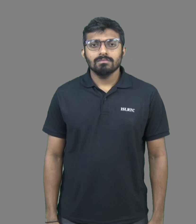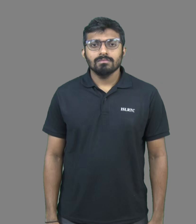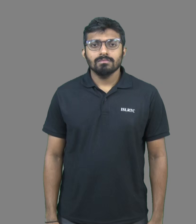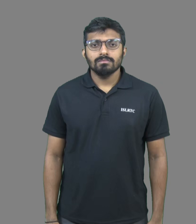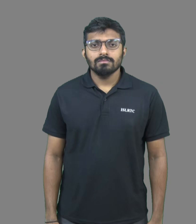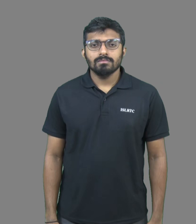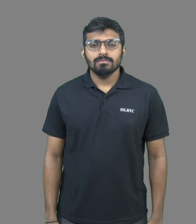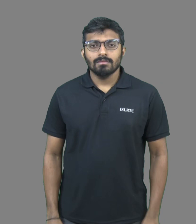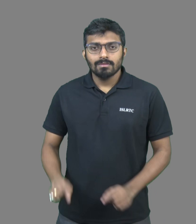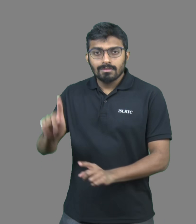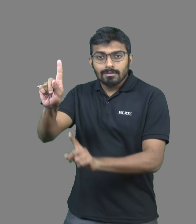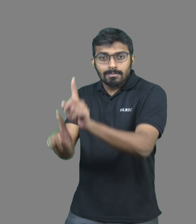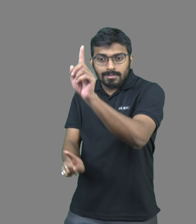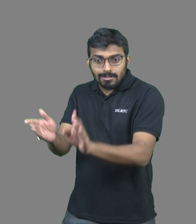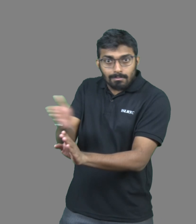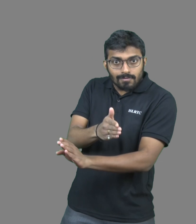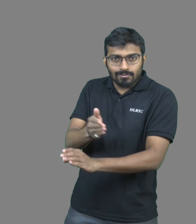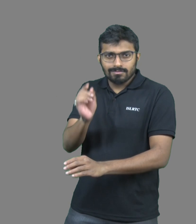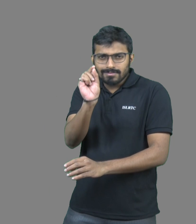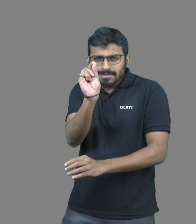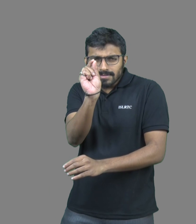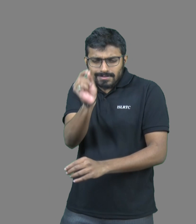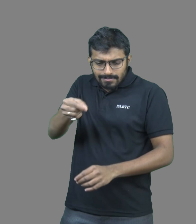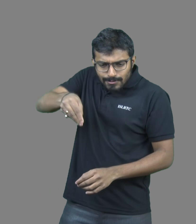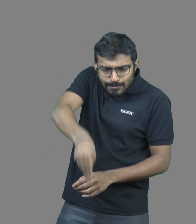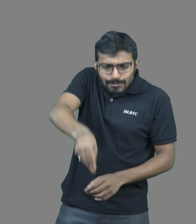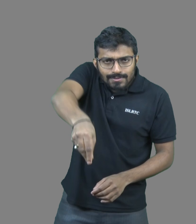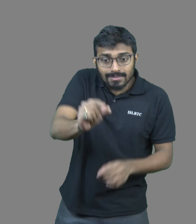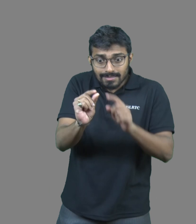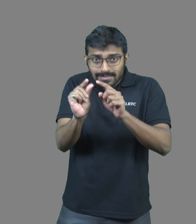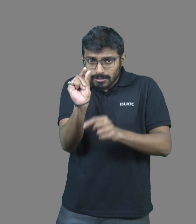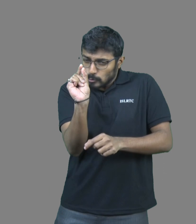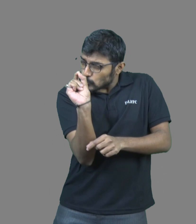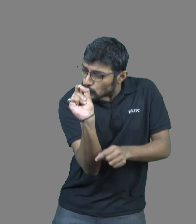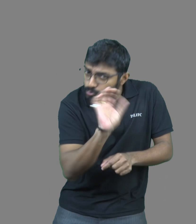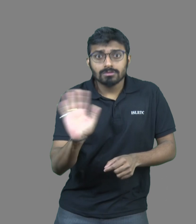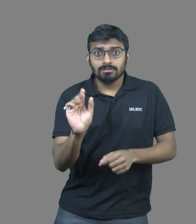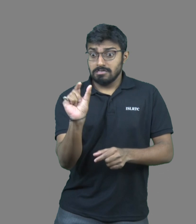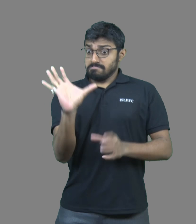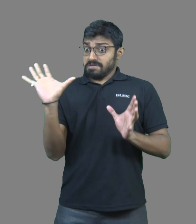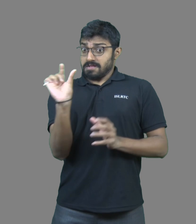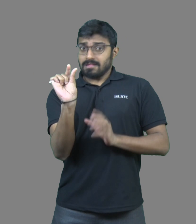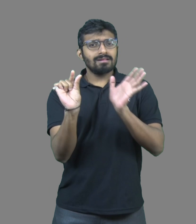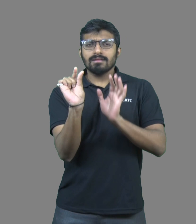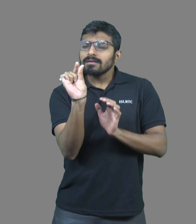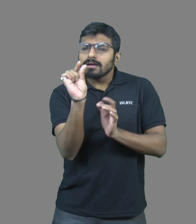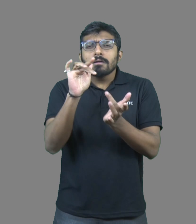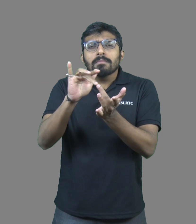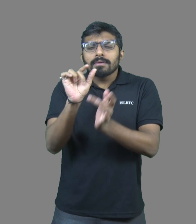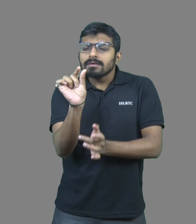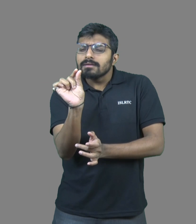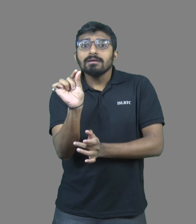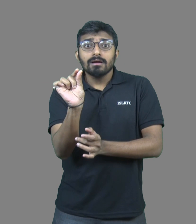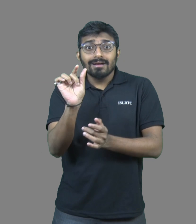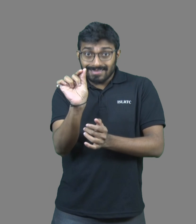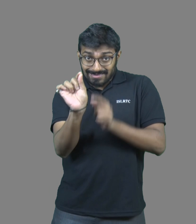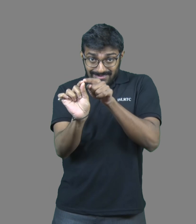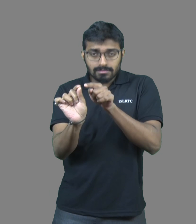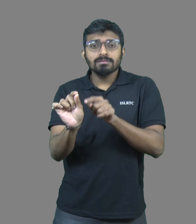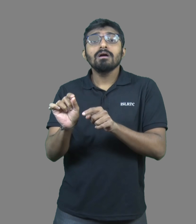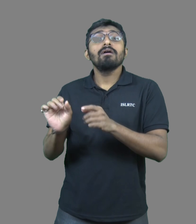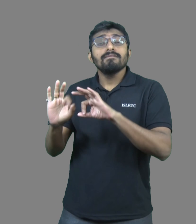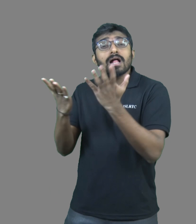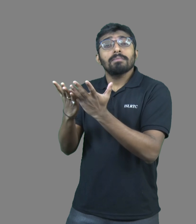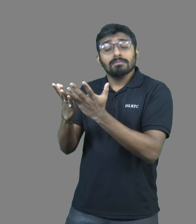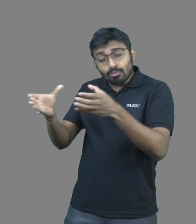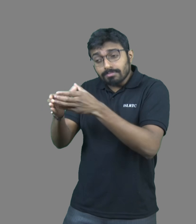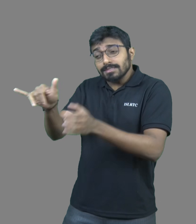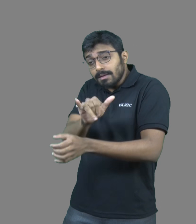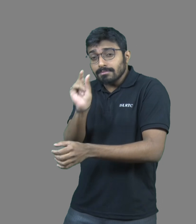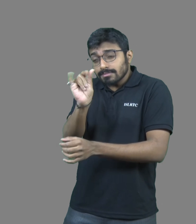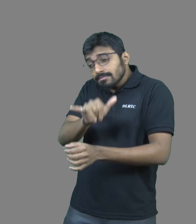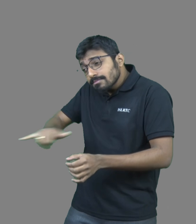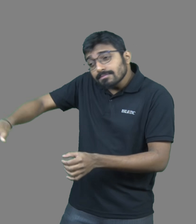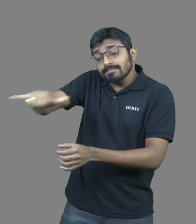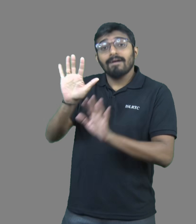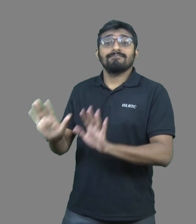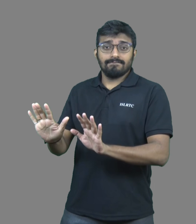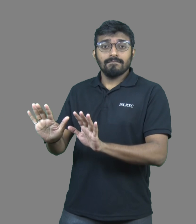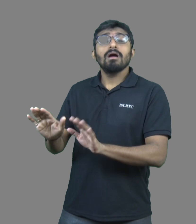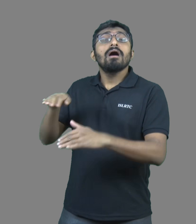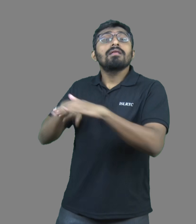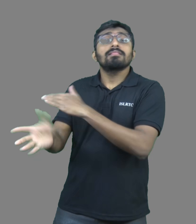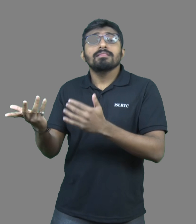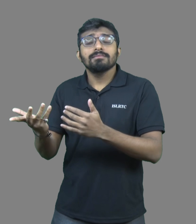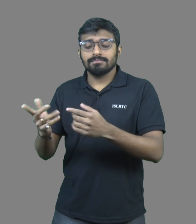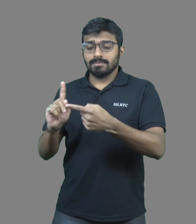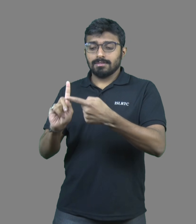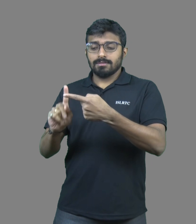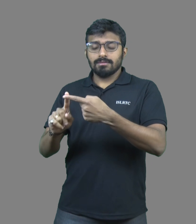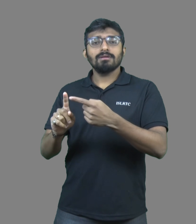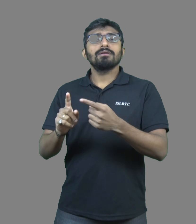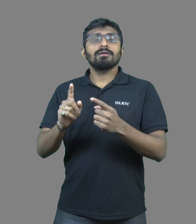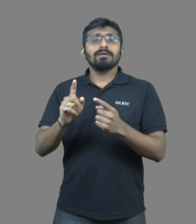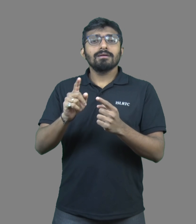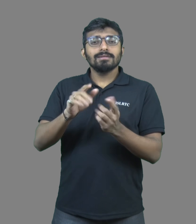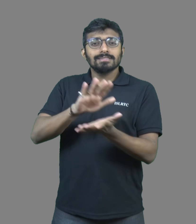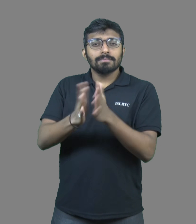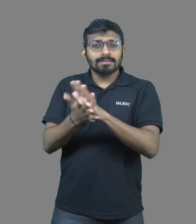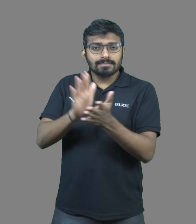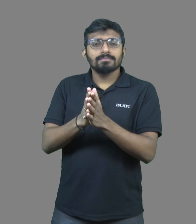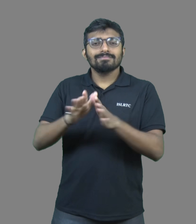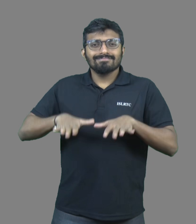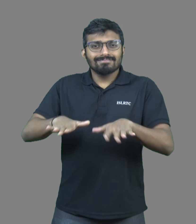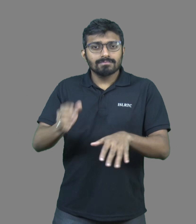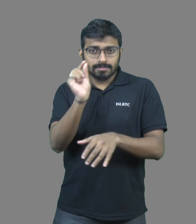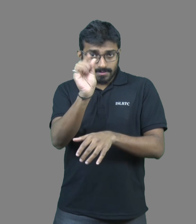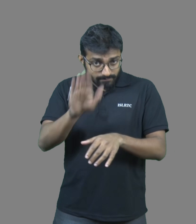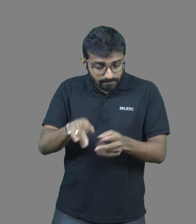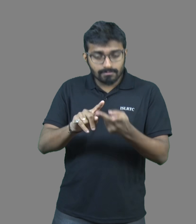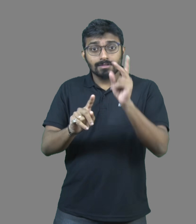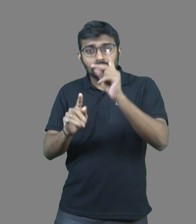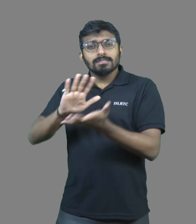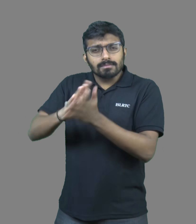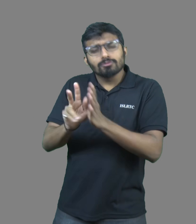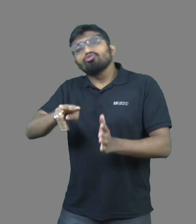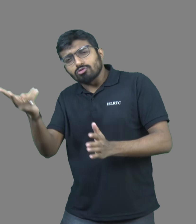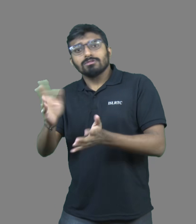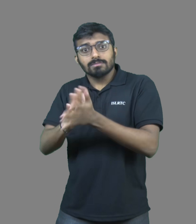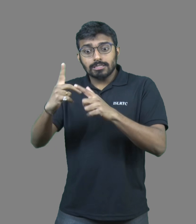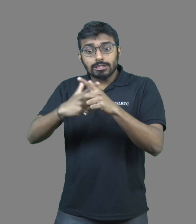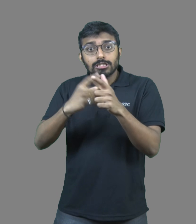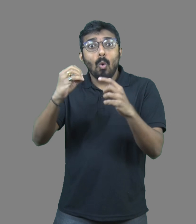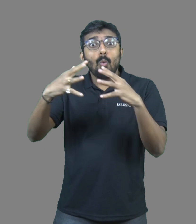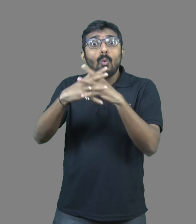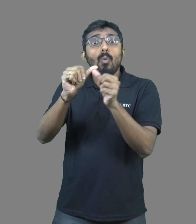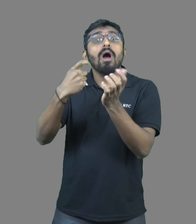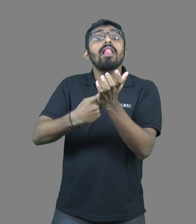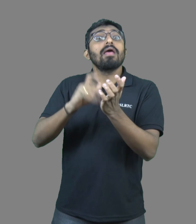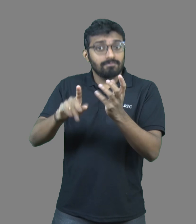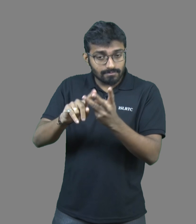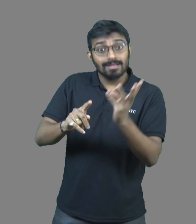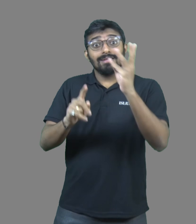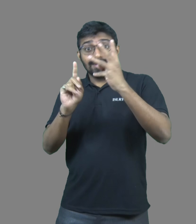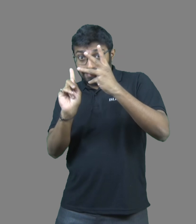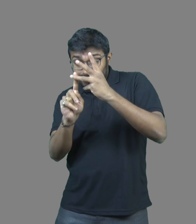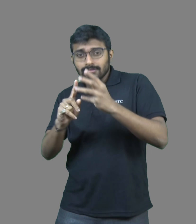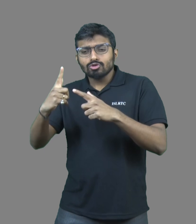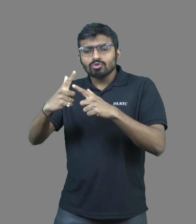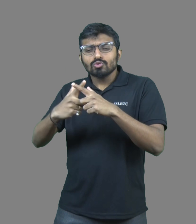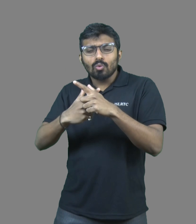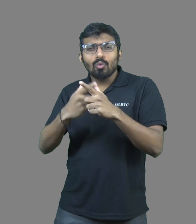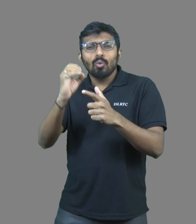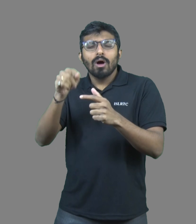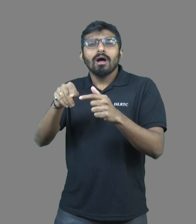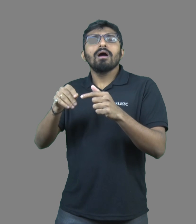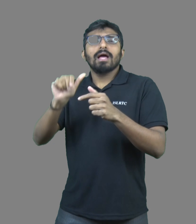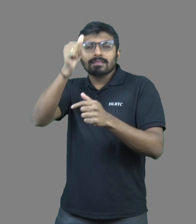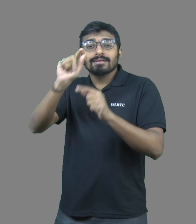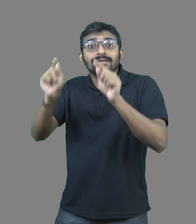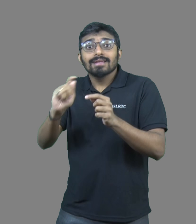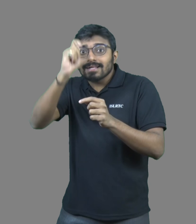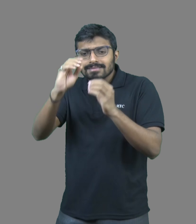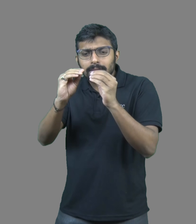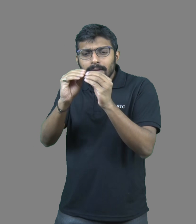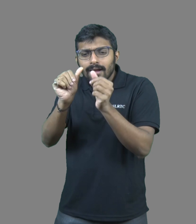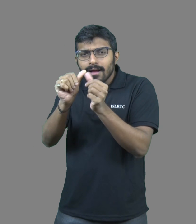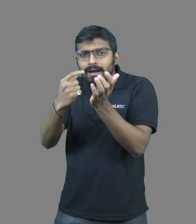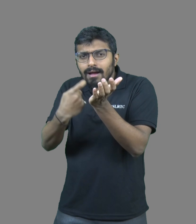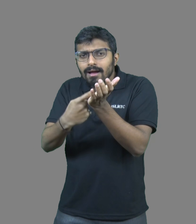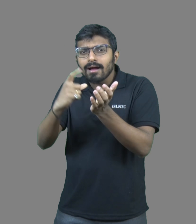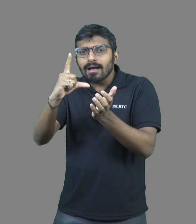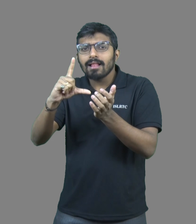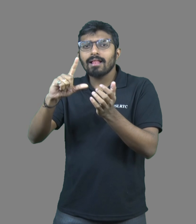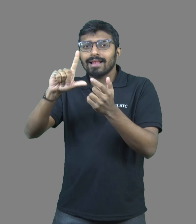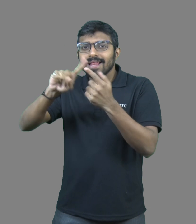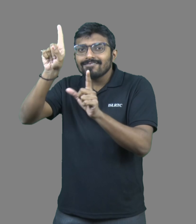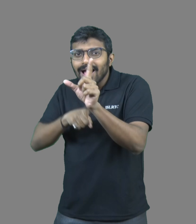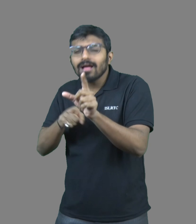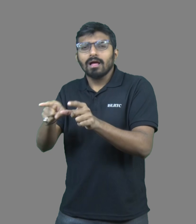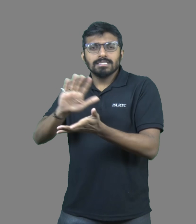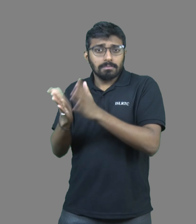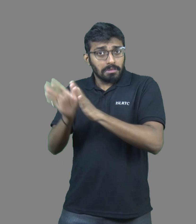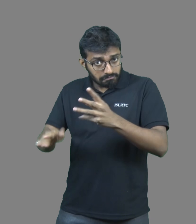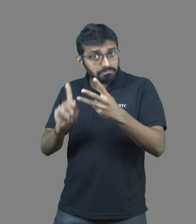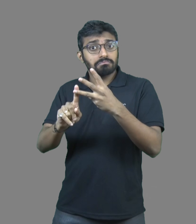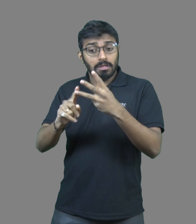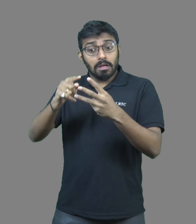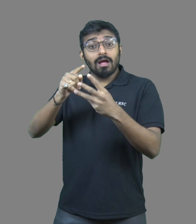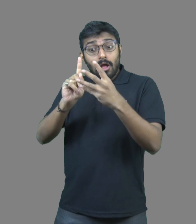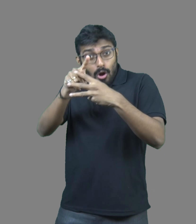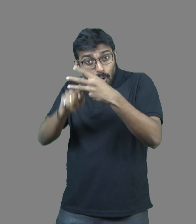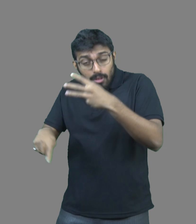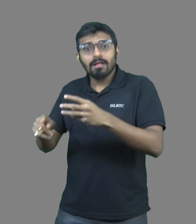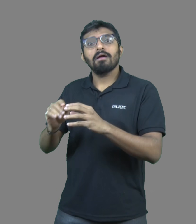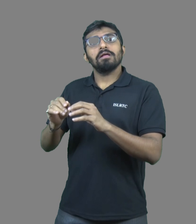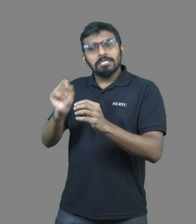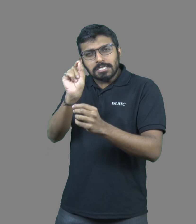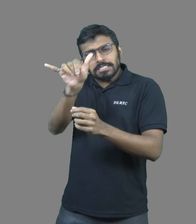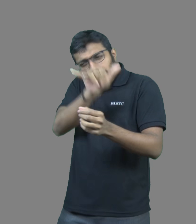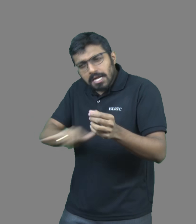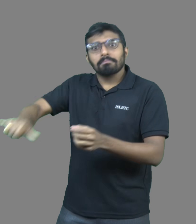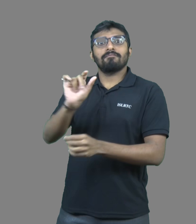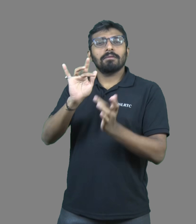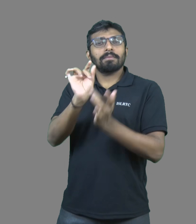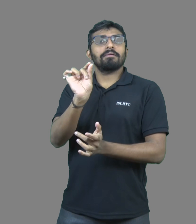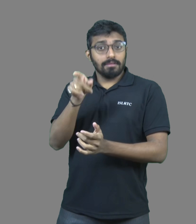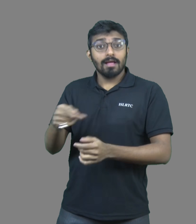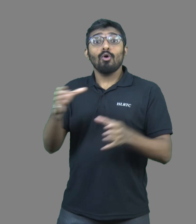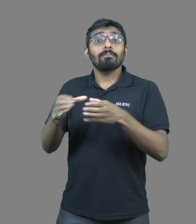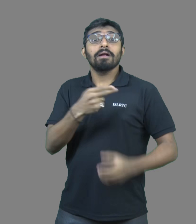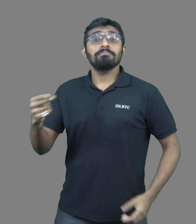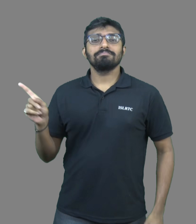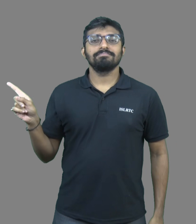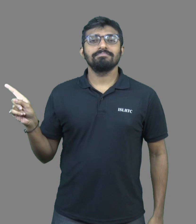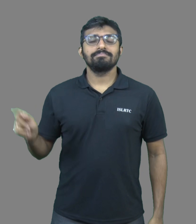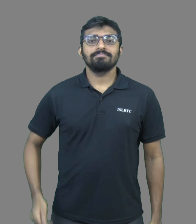Medium Size Crops